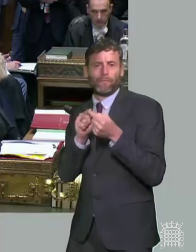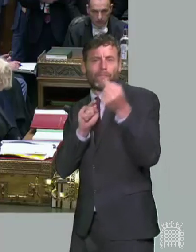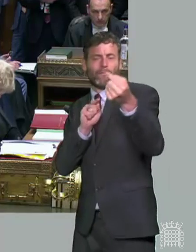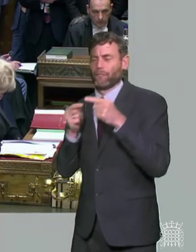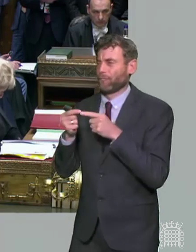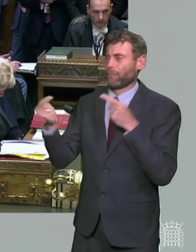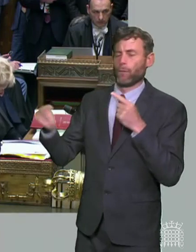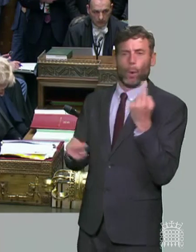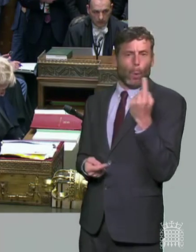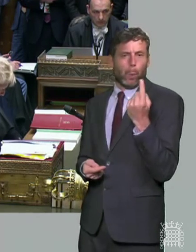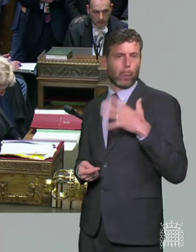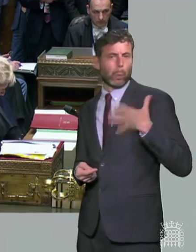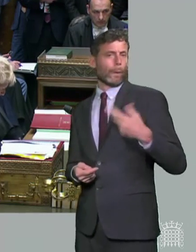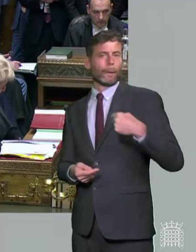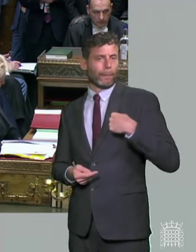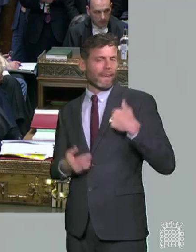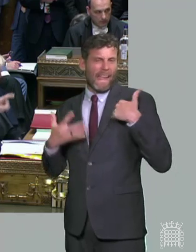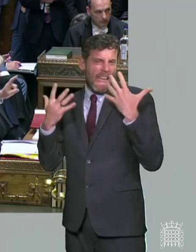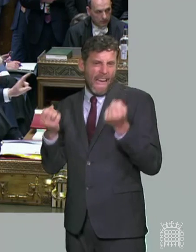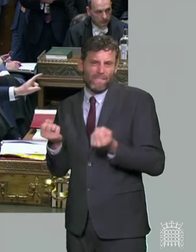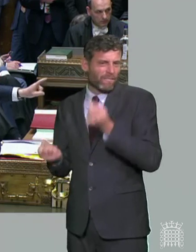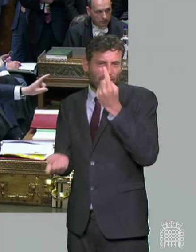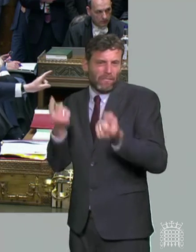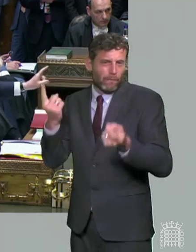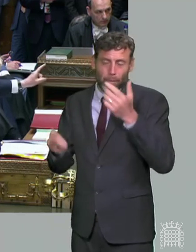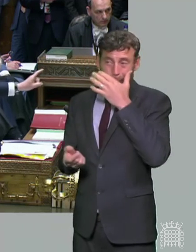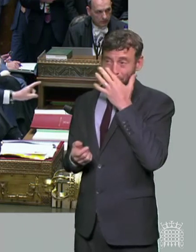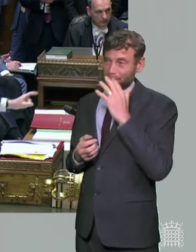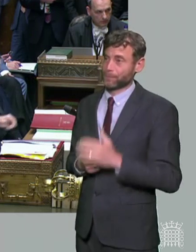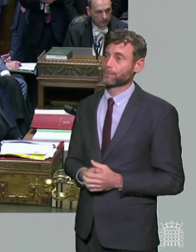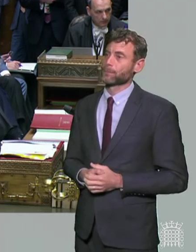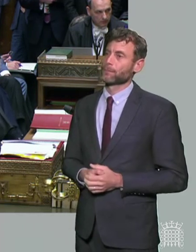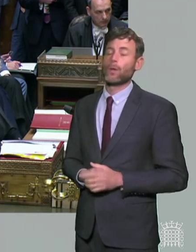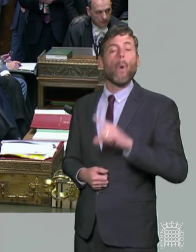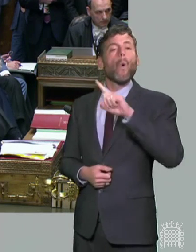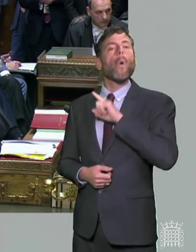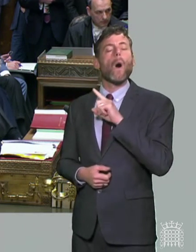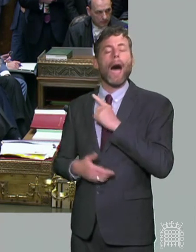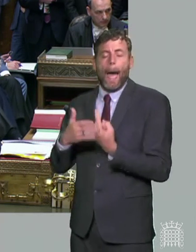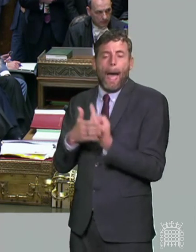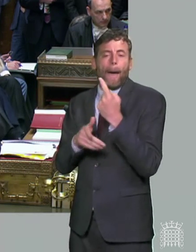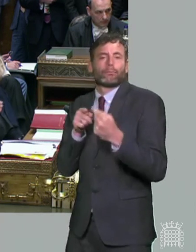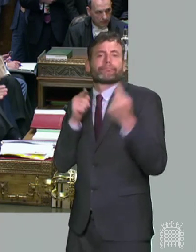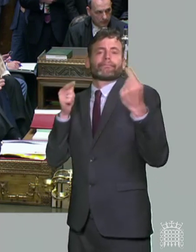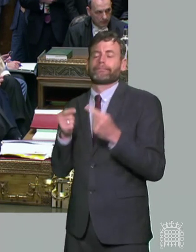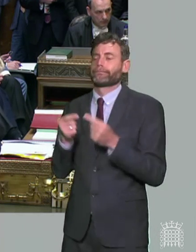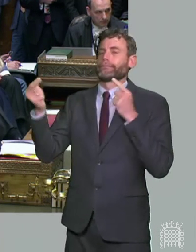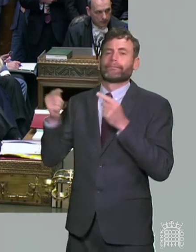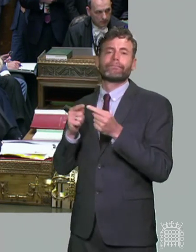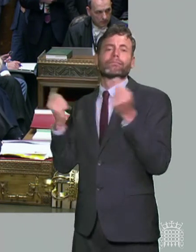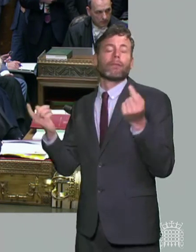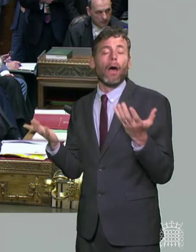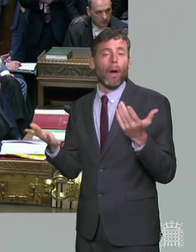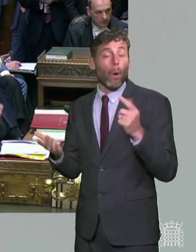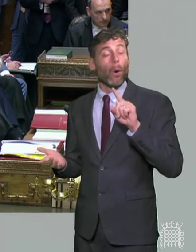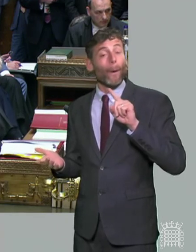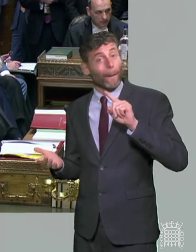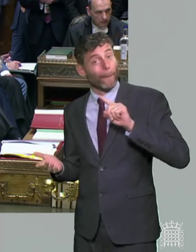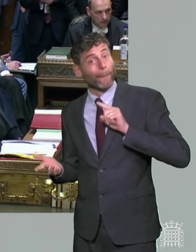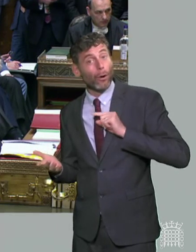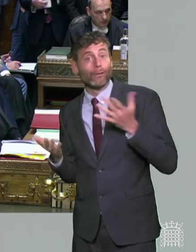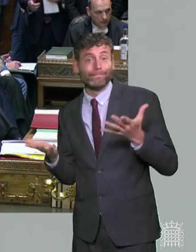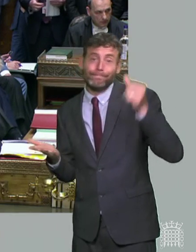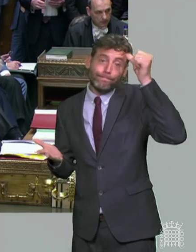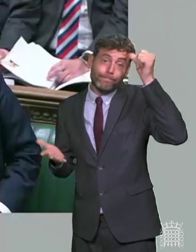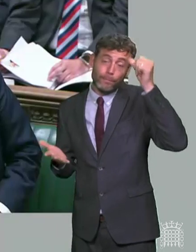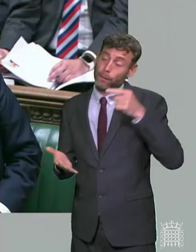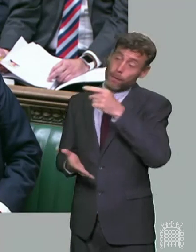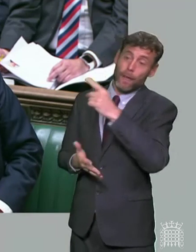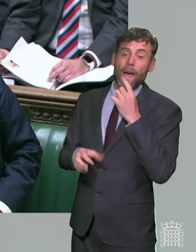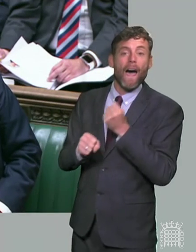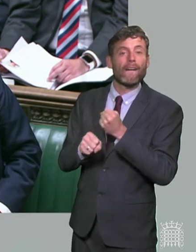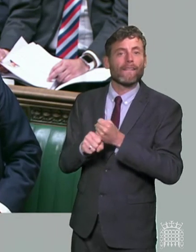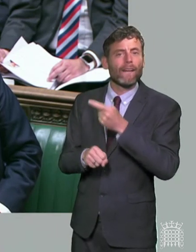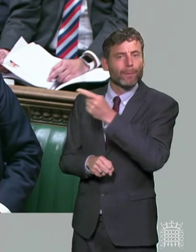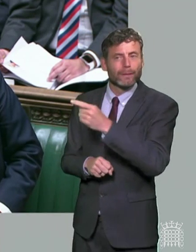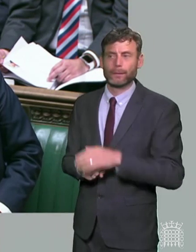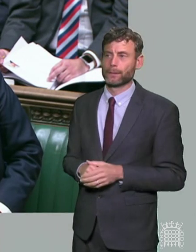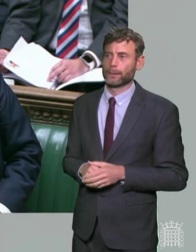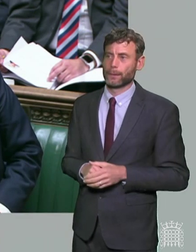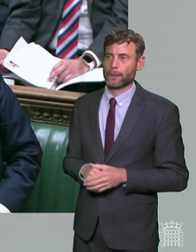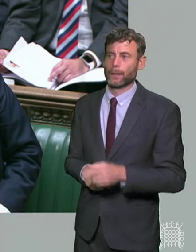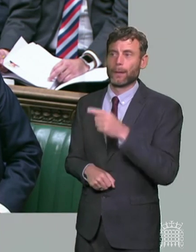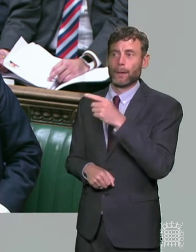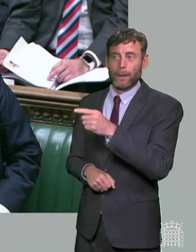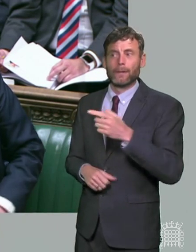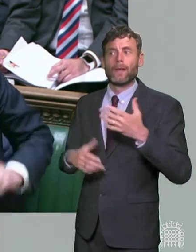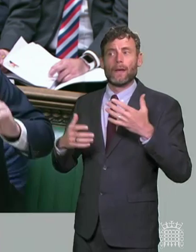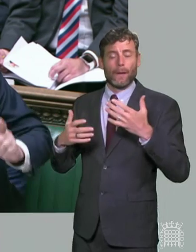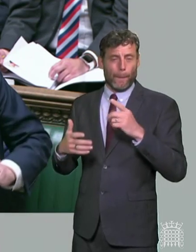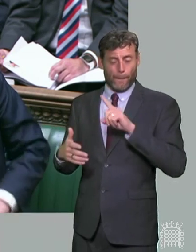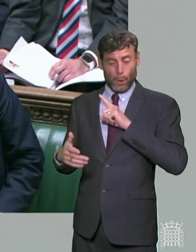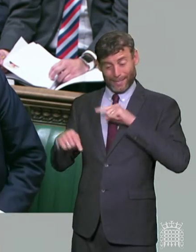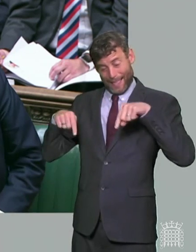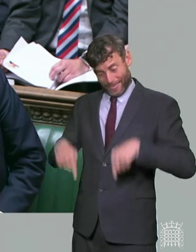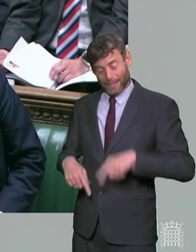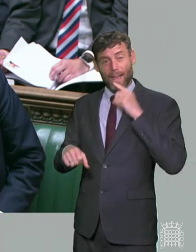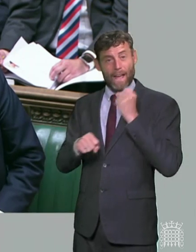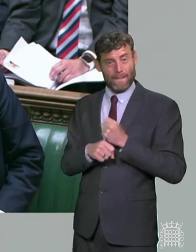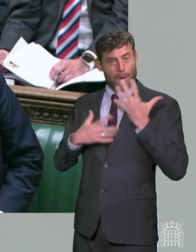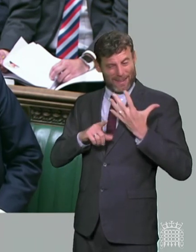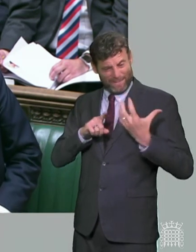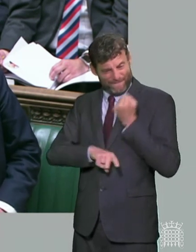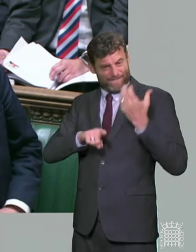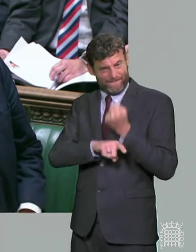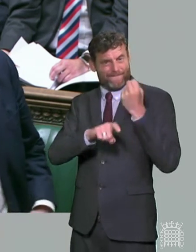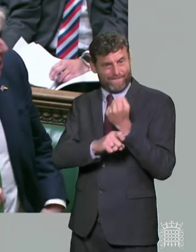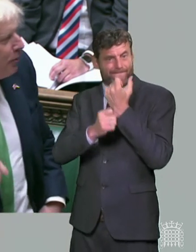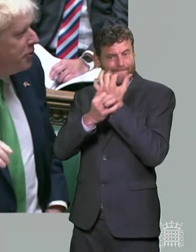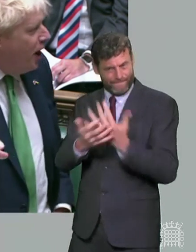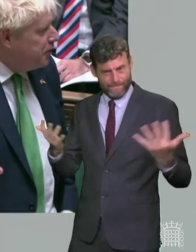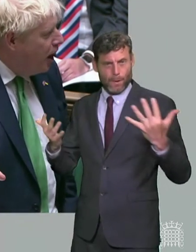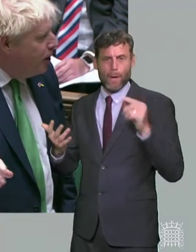That is because— That is because this Government have done some very big and very remarkable things that they did not necessarily approve of.